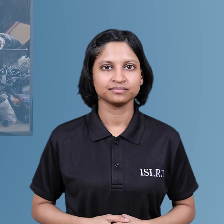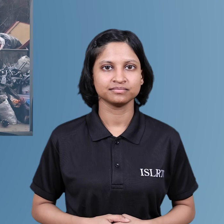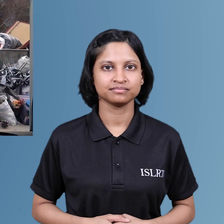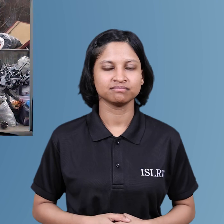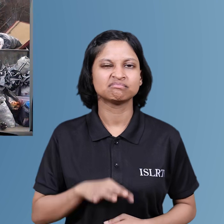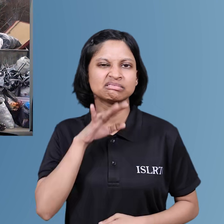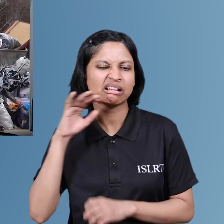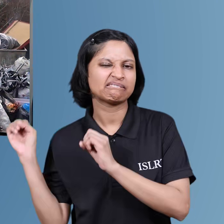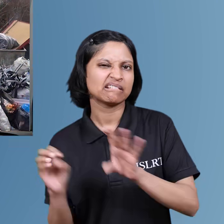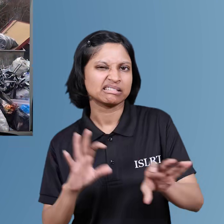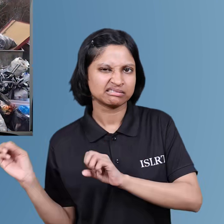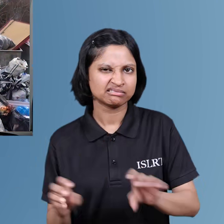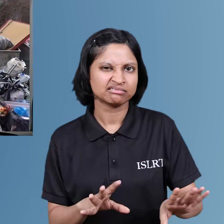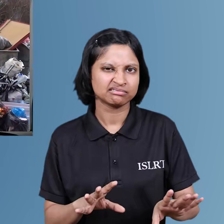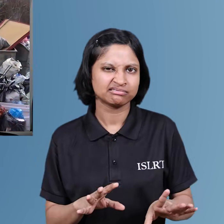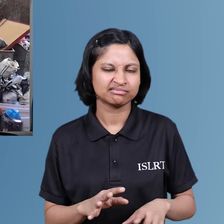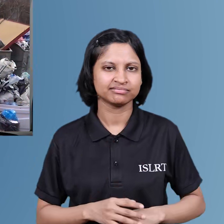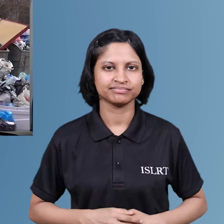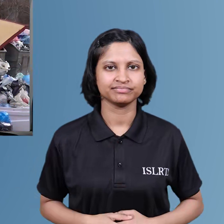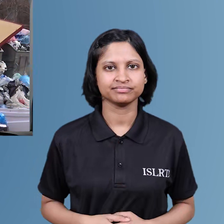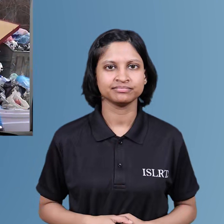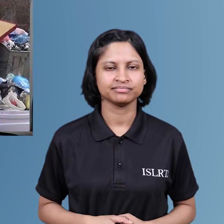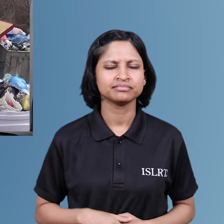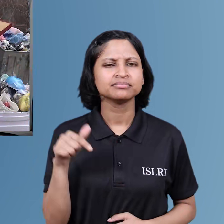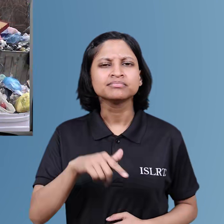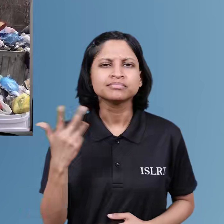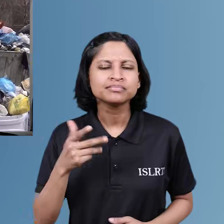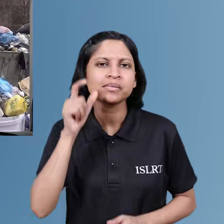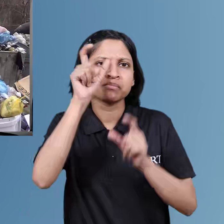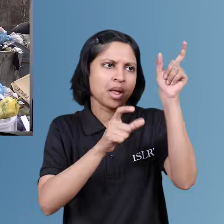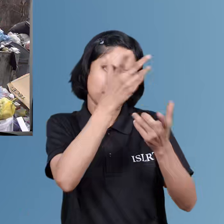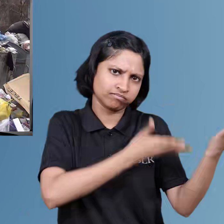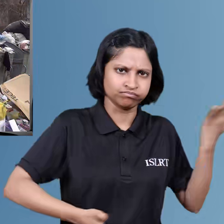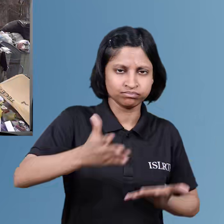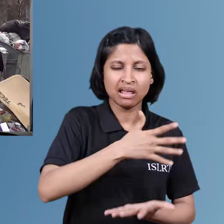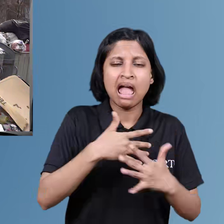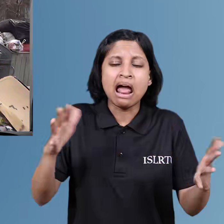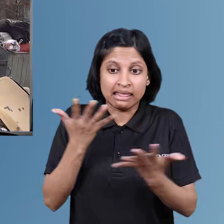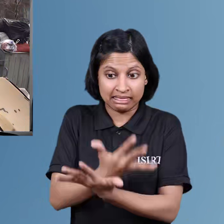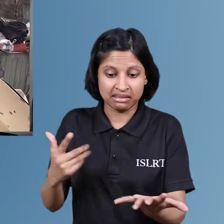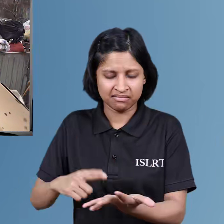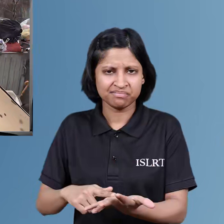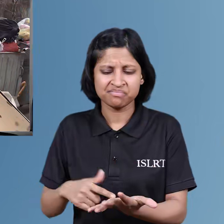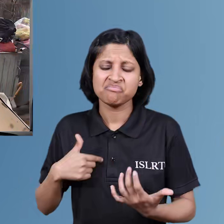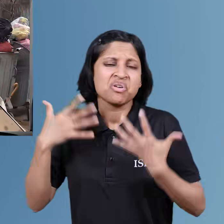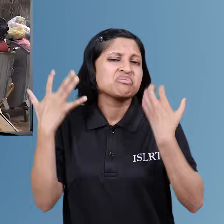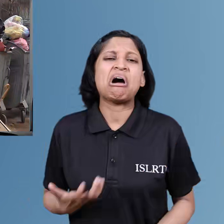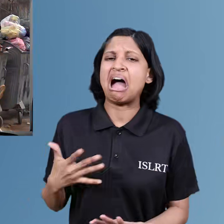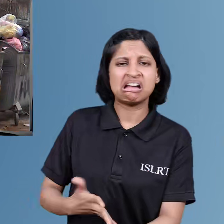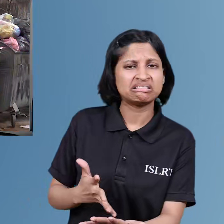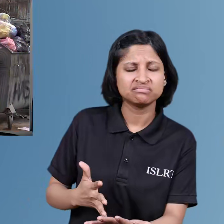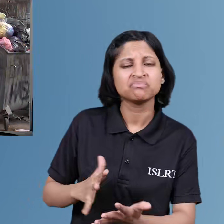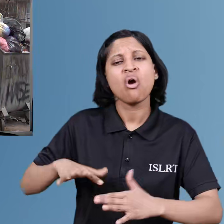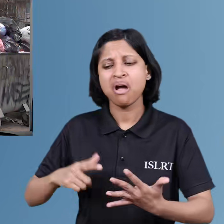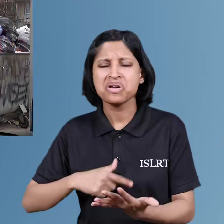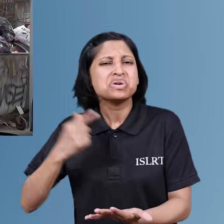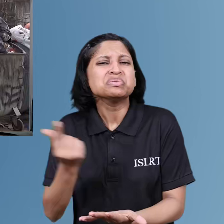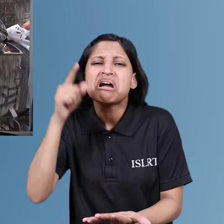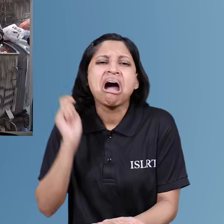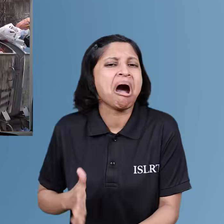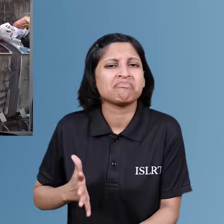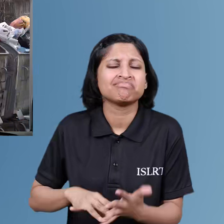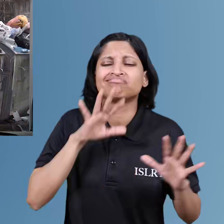Waste unwanted or unusable materials, often discarded by humans.